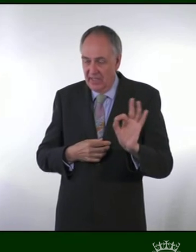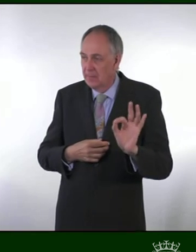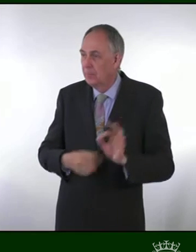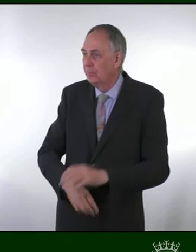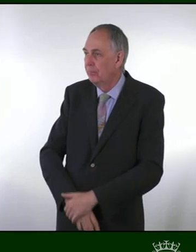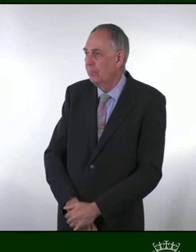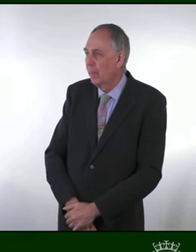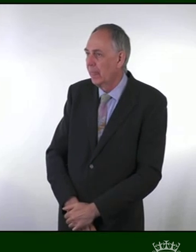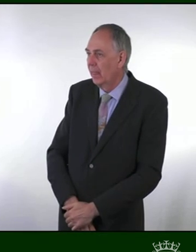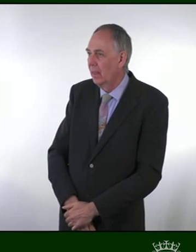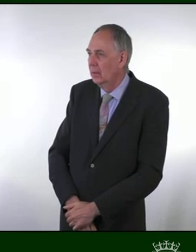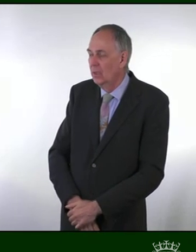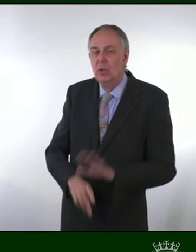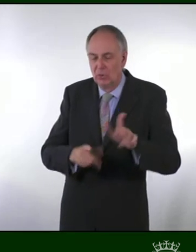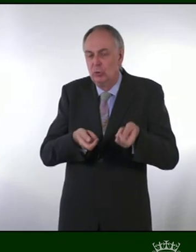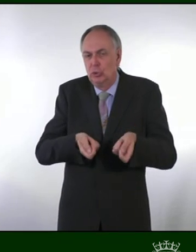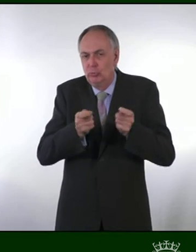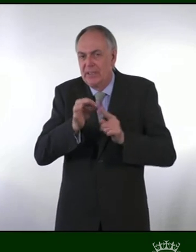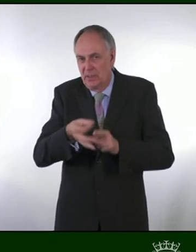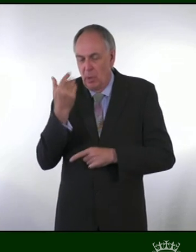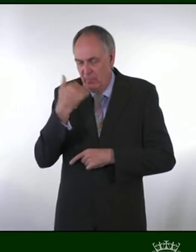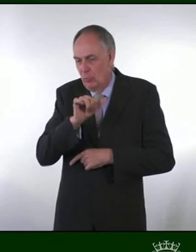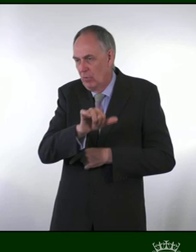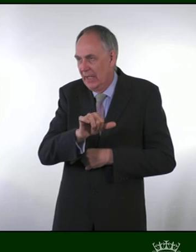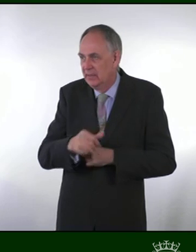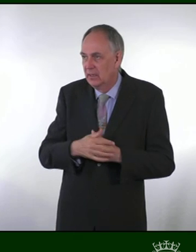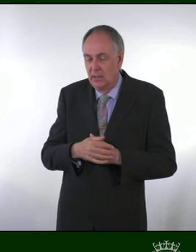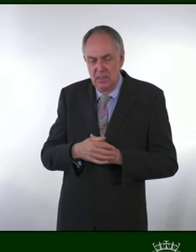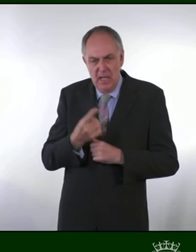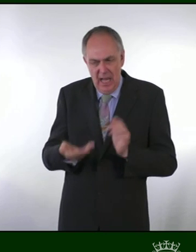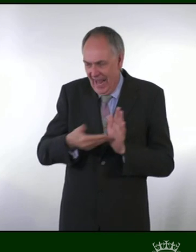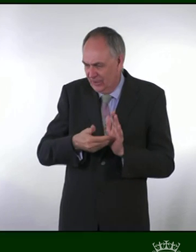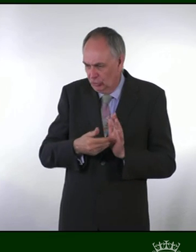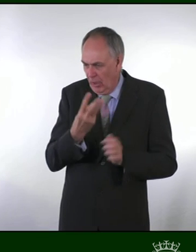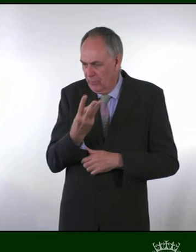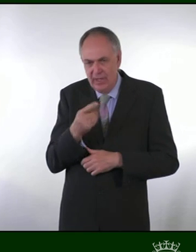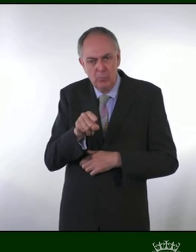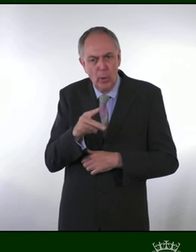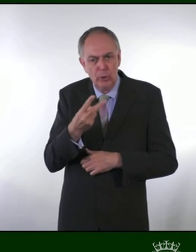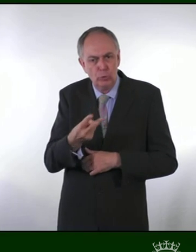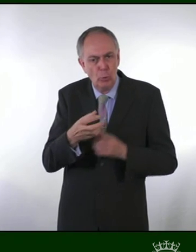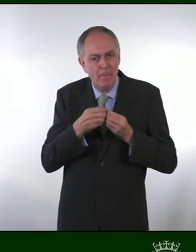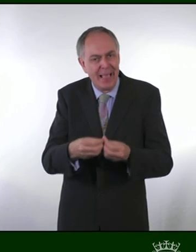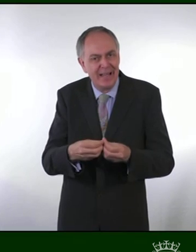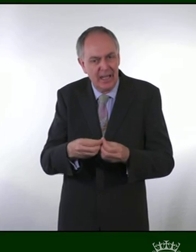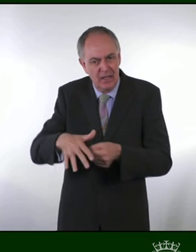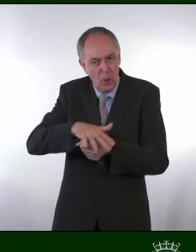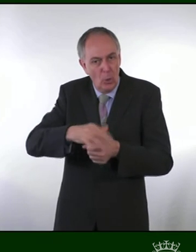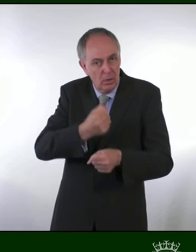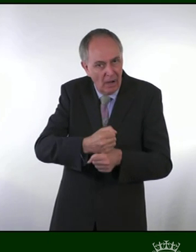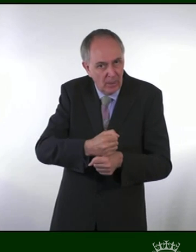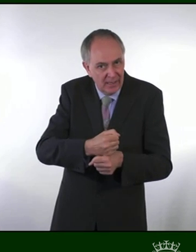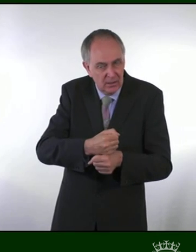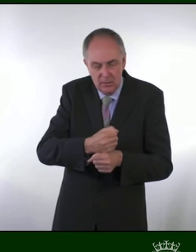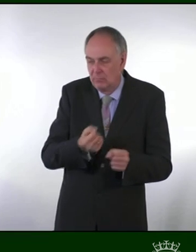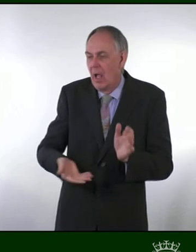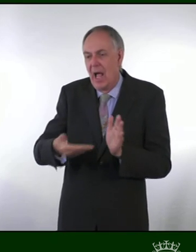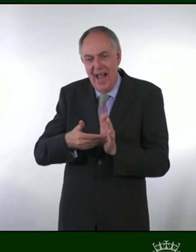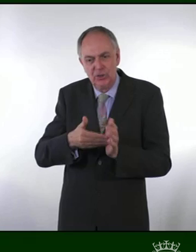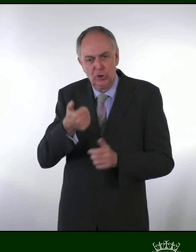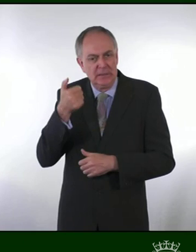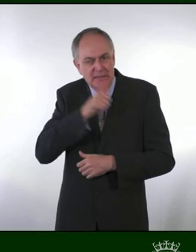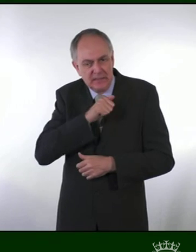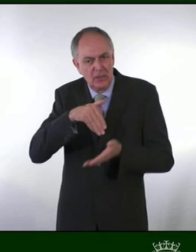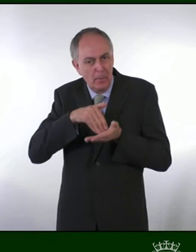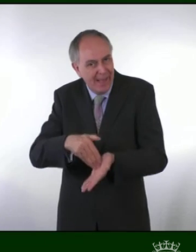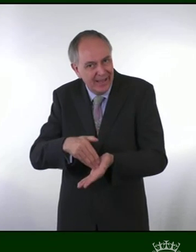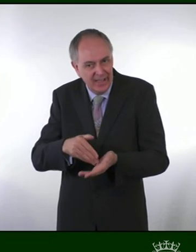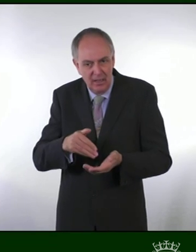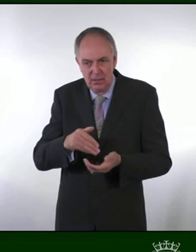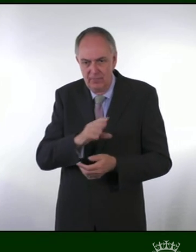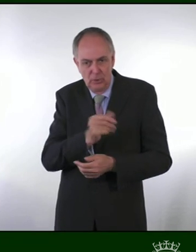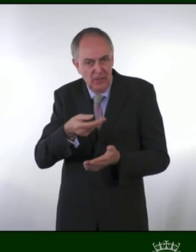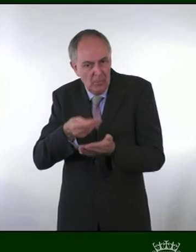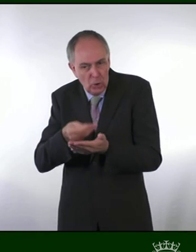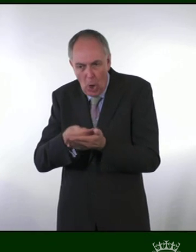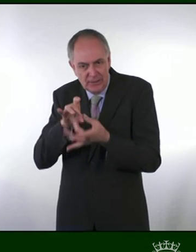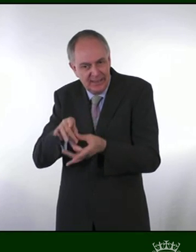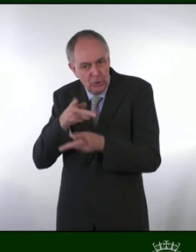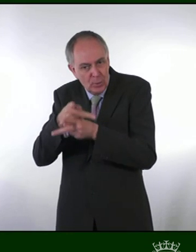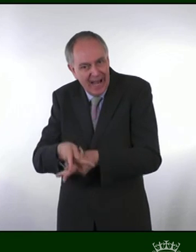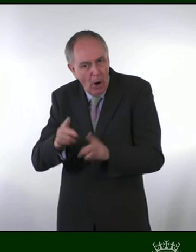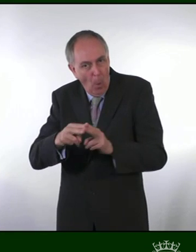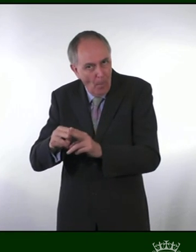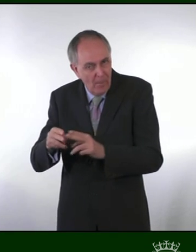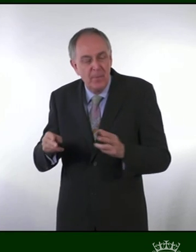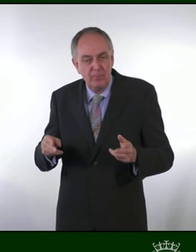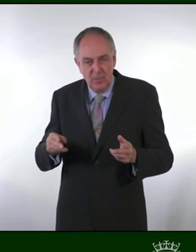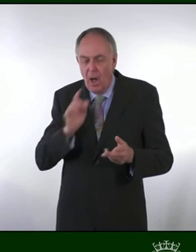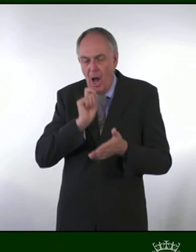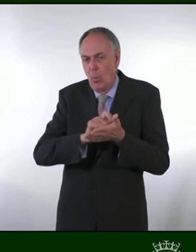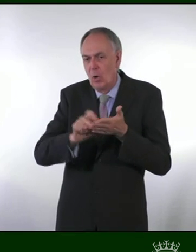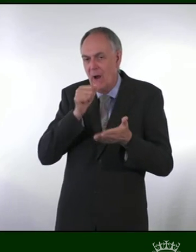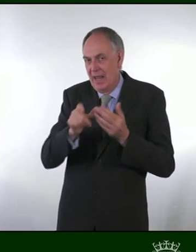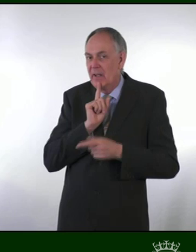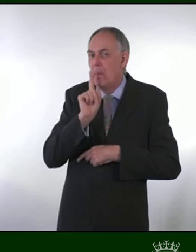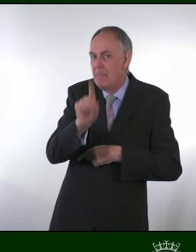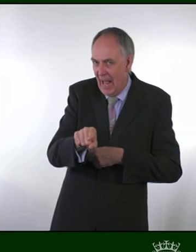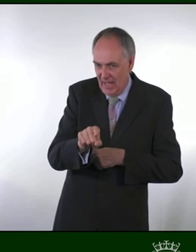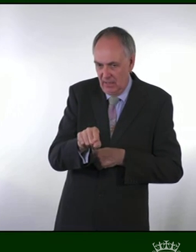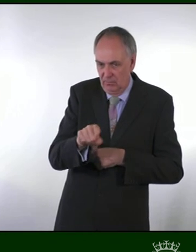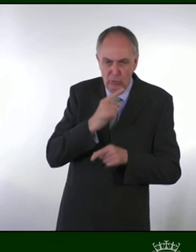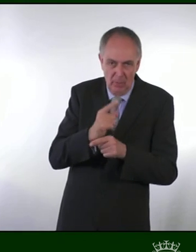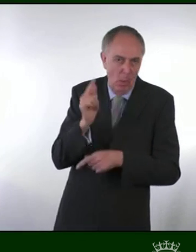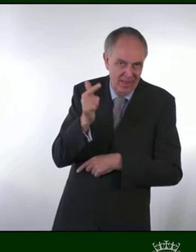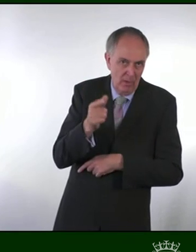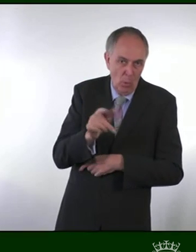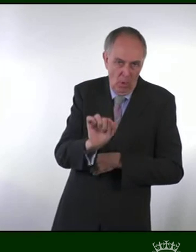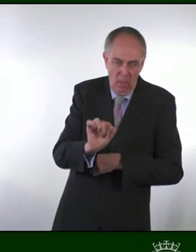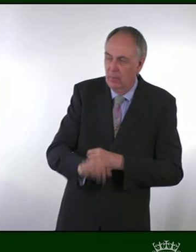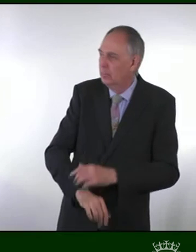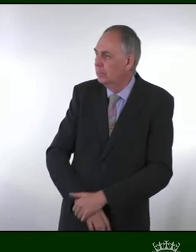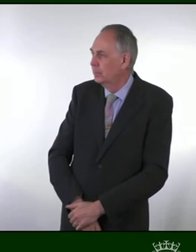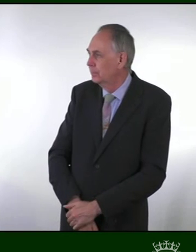The honourable Lady has raised this before. I pointed out that we have given an extra £3.2 billion to local government and another £600 million to deal with the particular costs of care homes, but I am happy to write back to her about the particular needs of Liverpool and Knowsley councils.